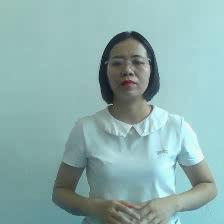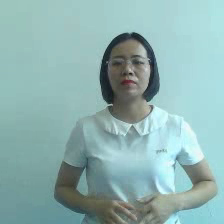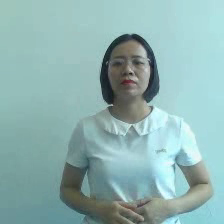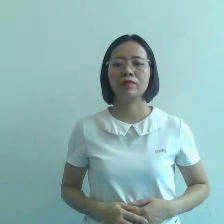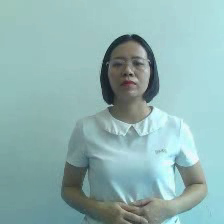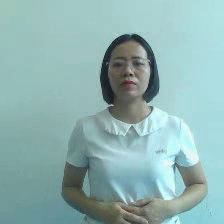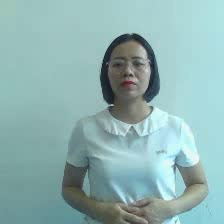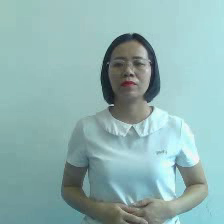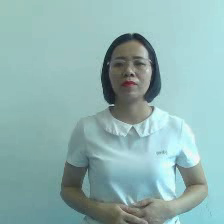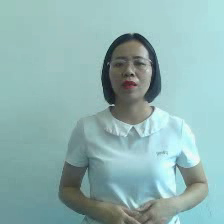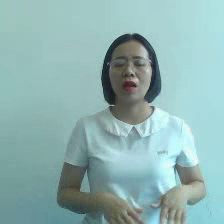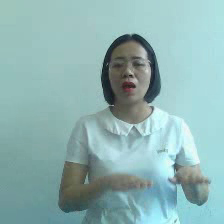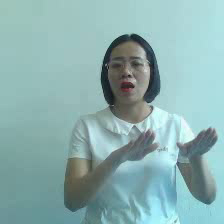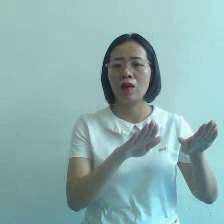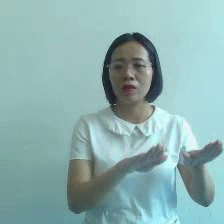Chậm lại